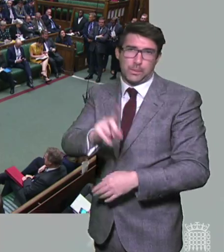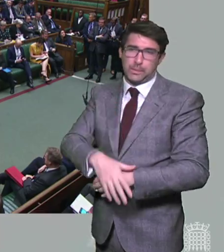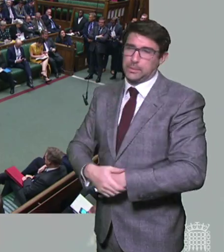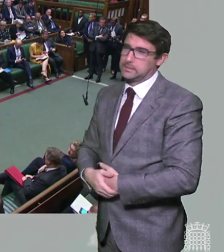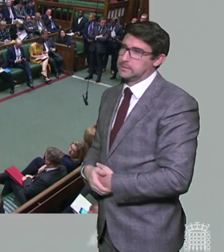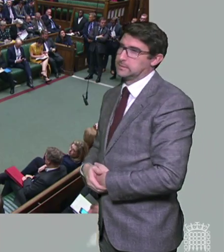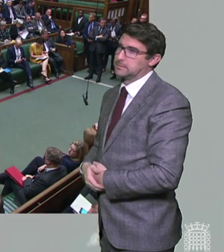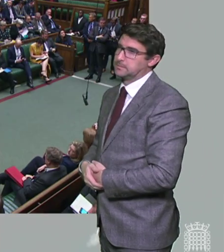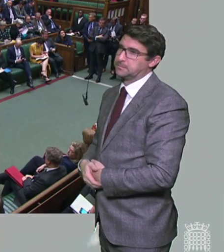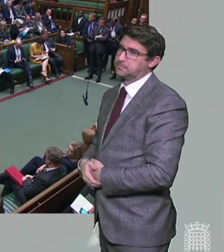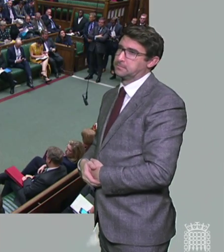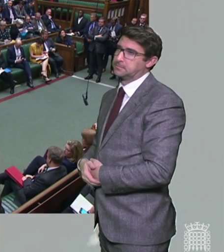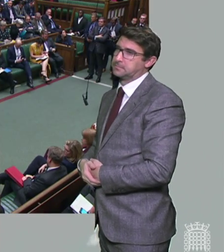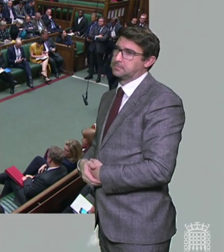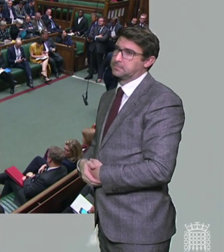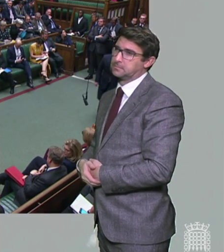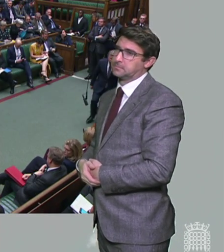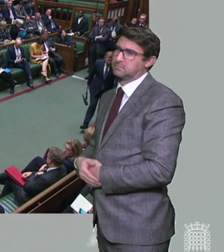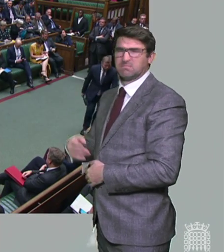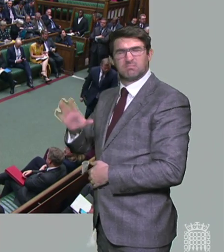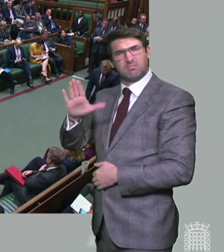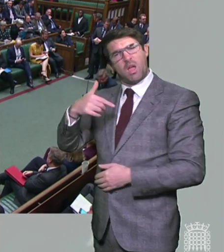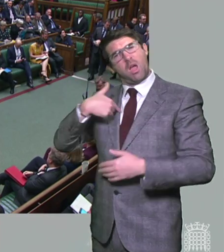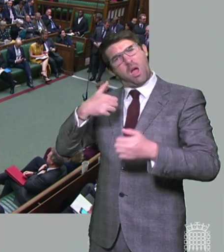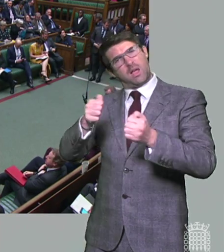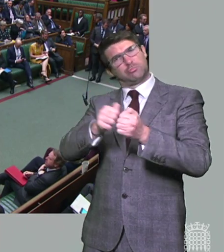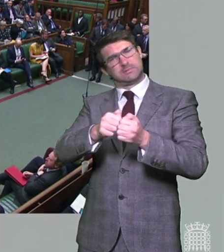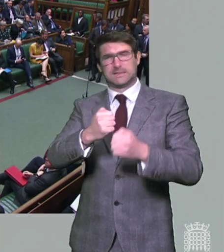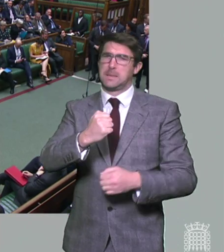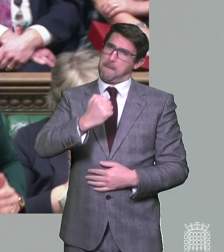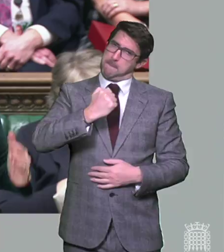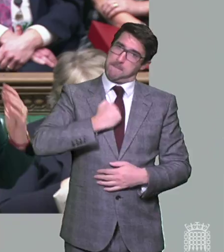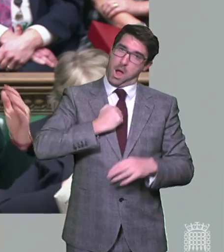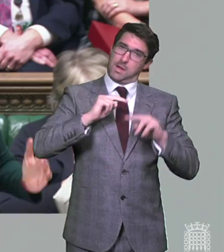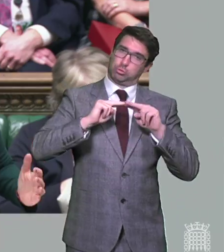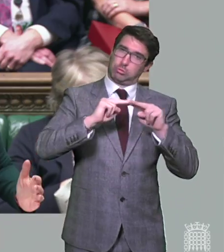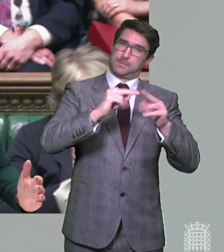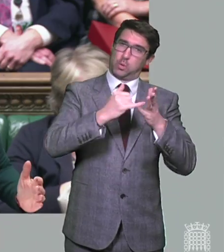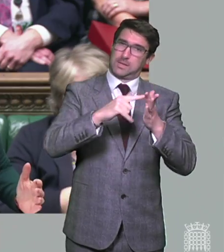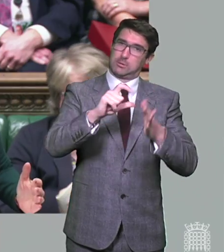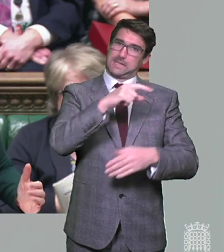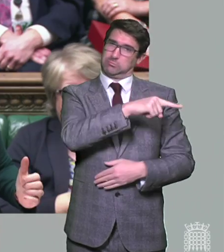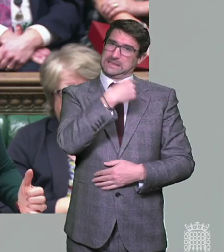I absolutely agree with what the Transport Secretary said.